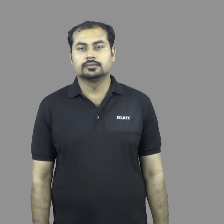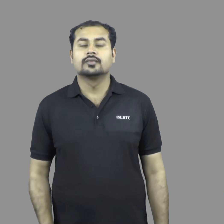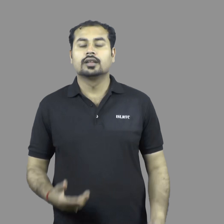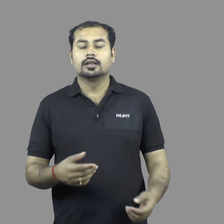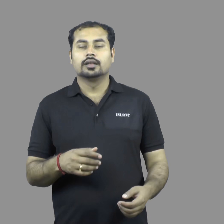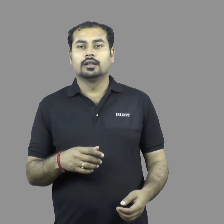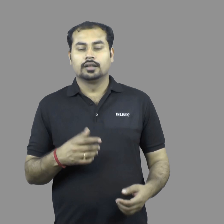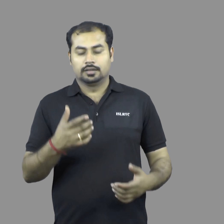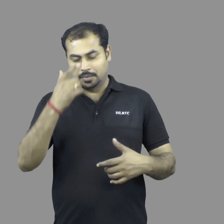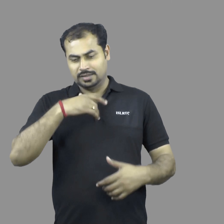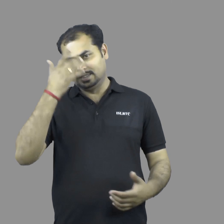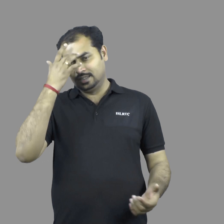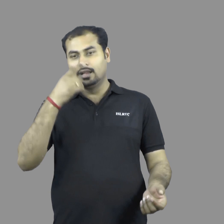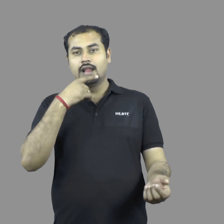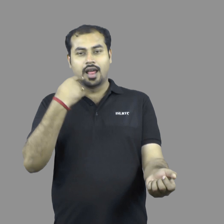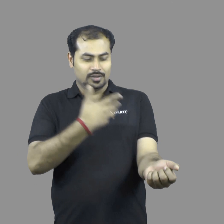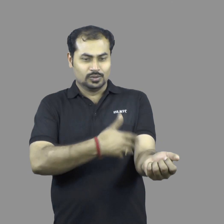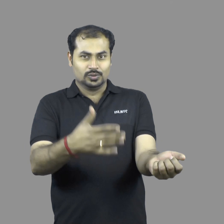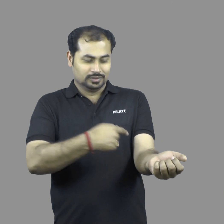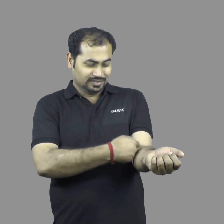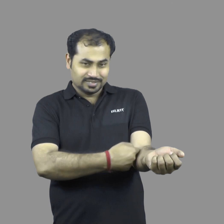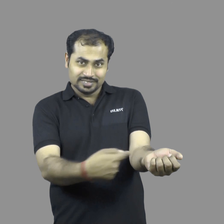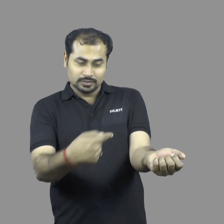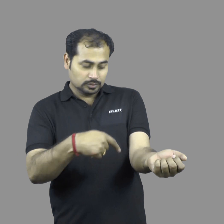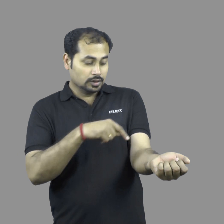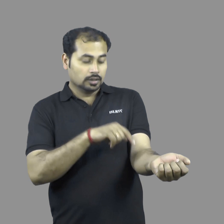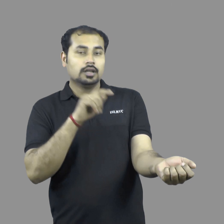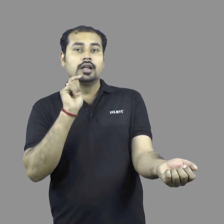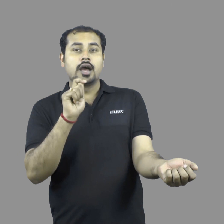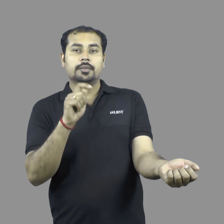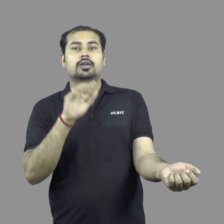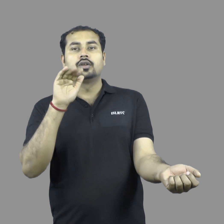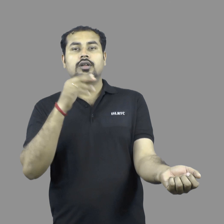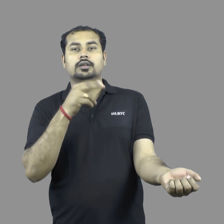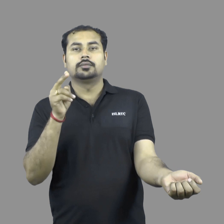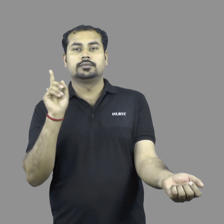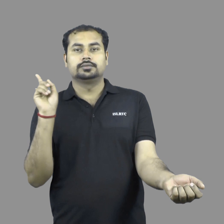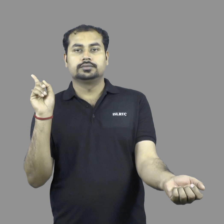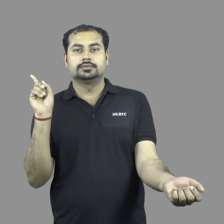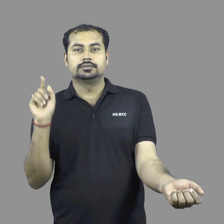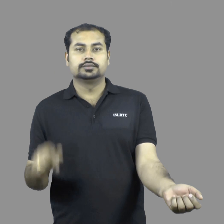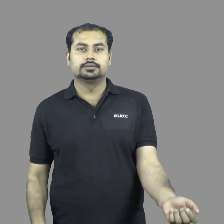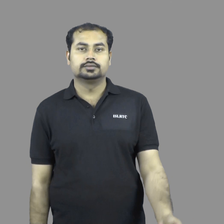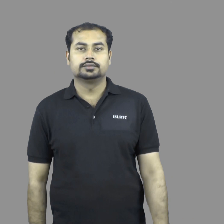Phlebotomy